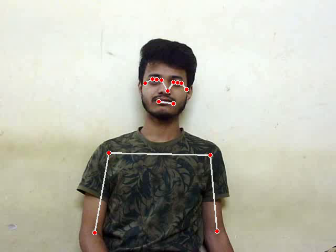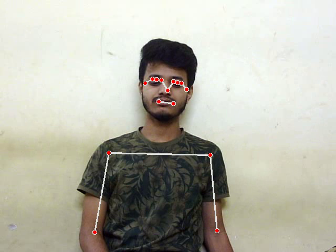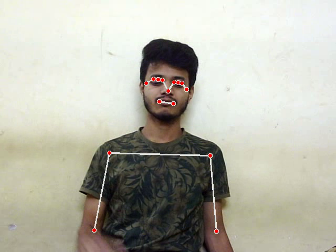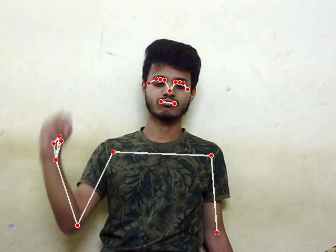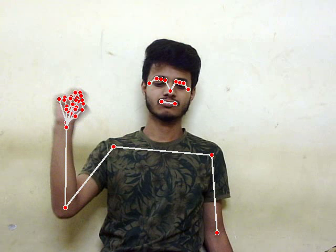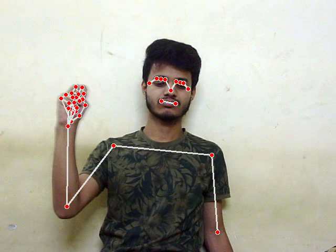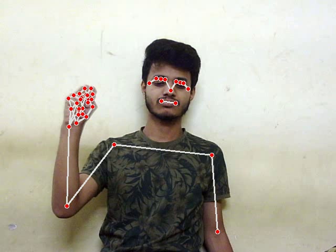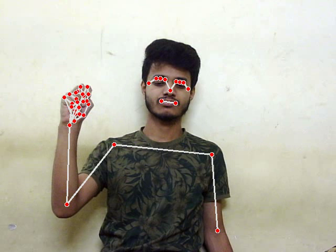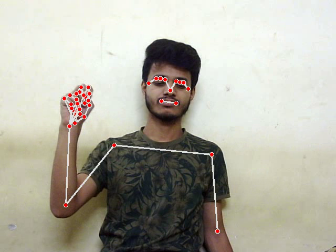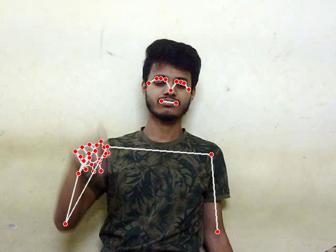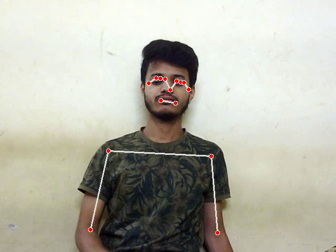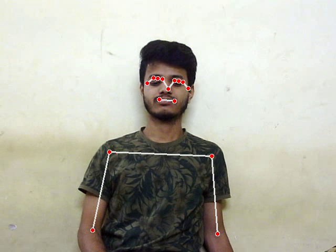bathroom